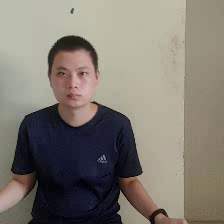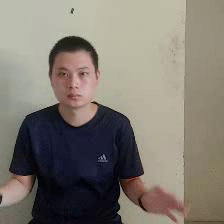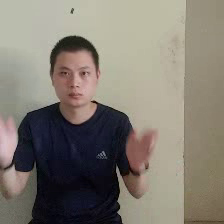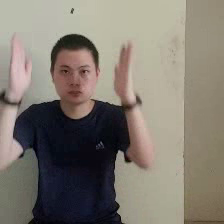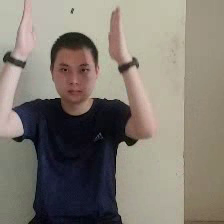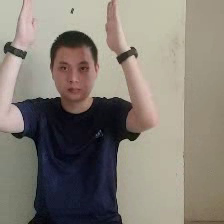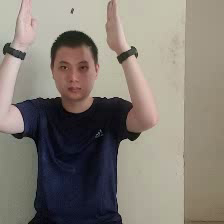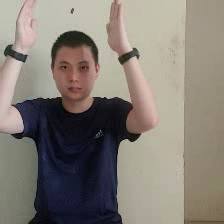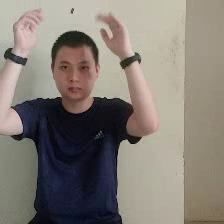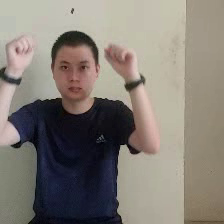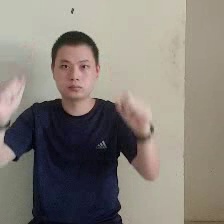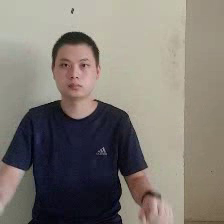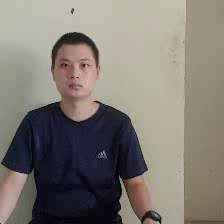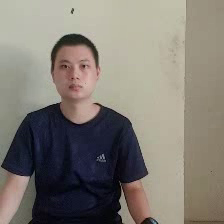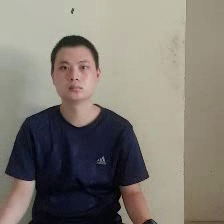Chạy